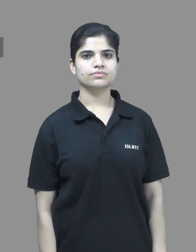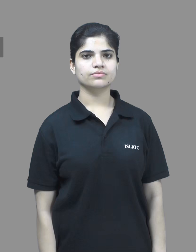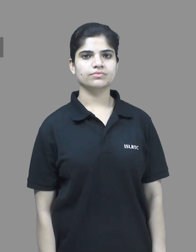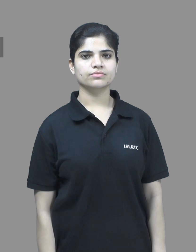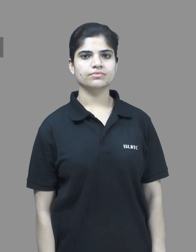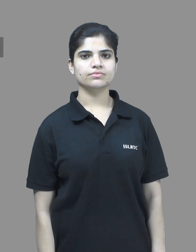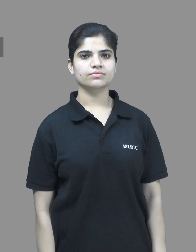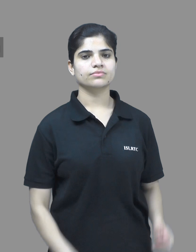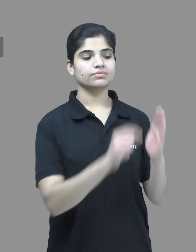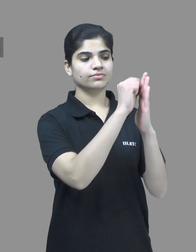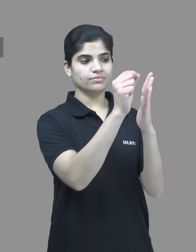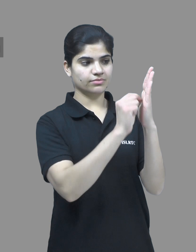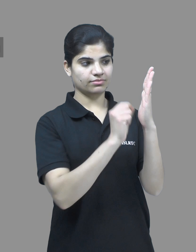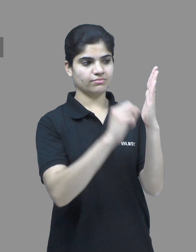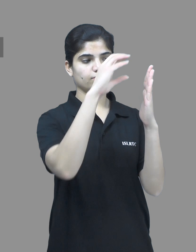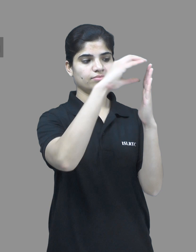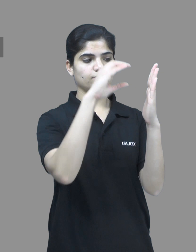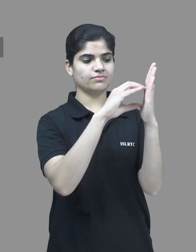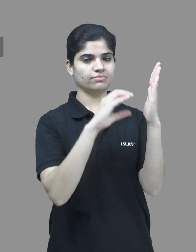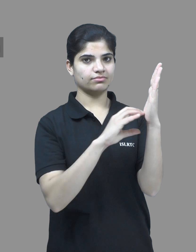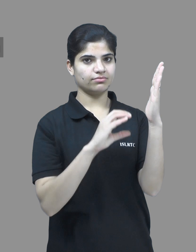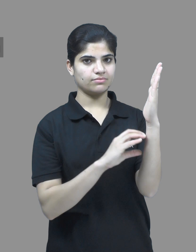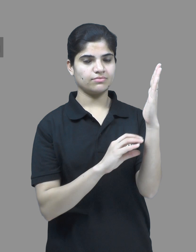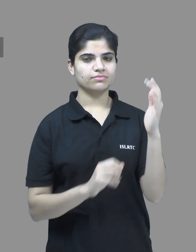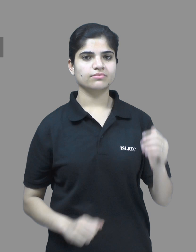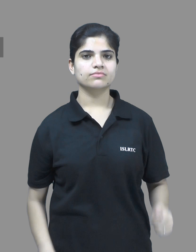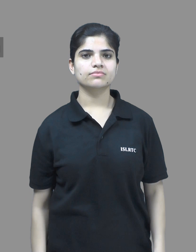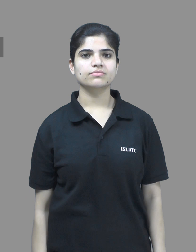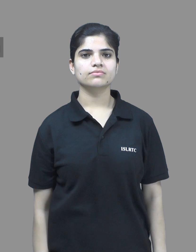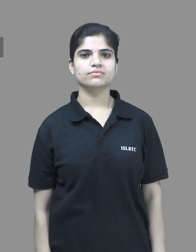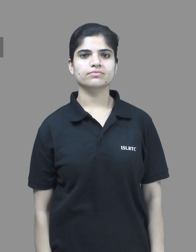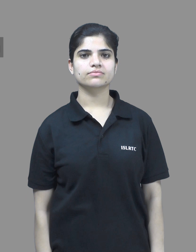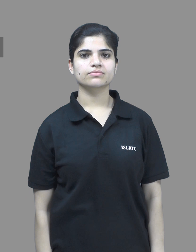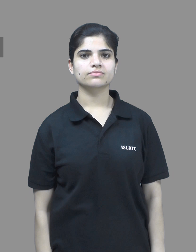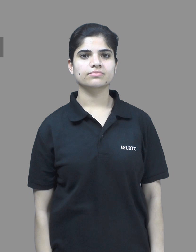Paragraph